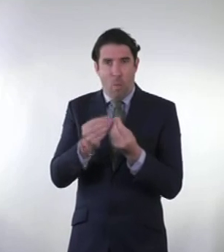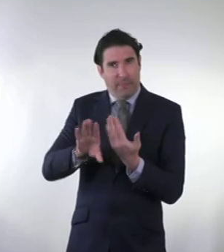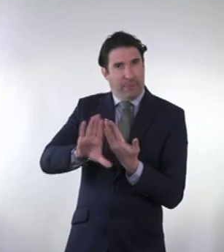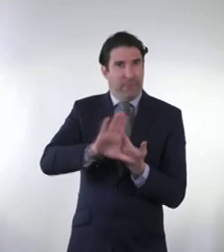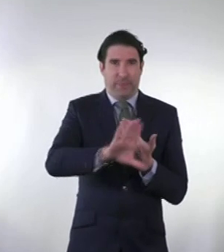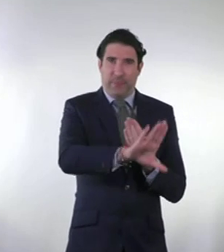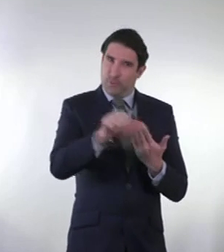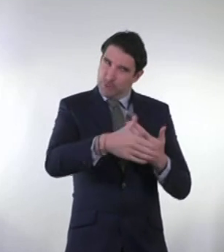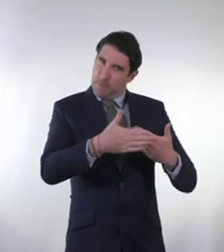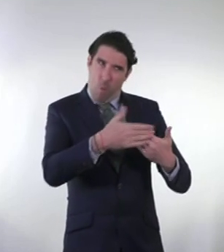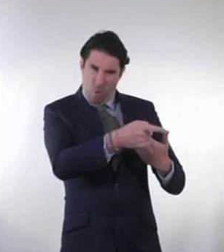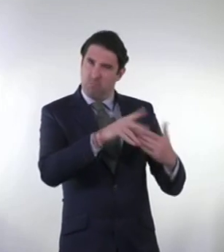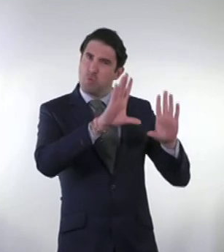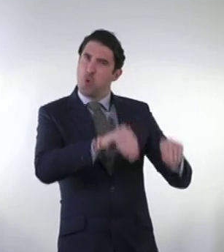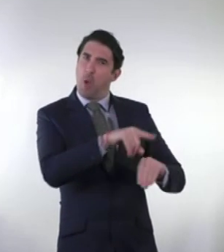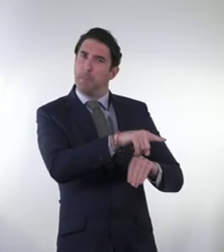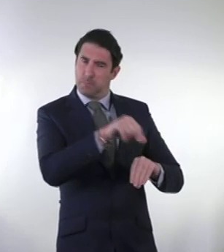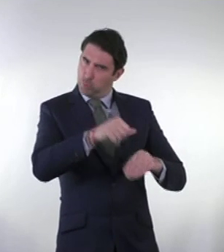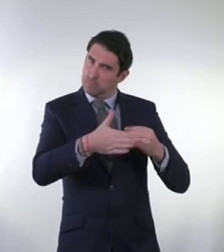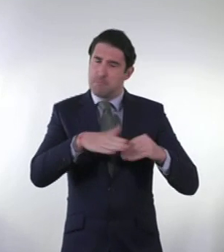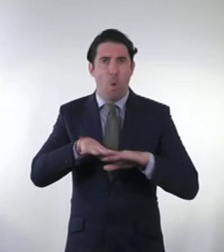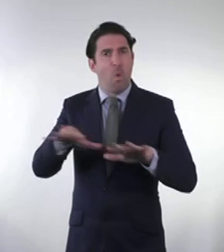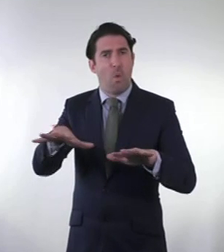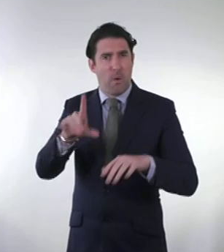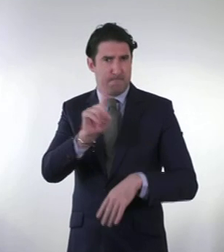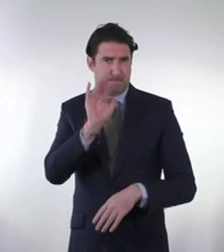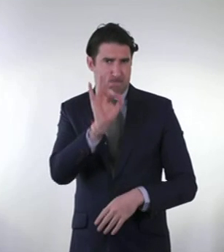My hon. Friend is absolutely right to champion the sector in the way that he does.